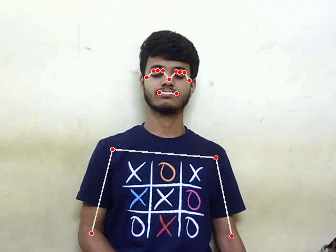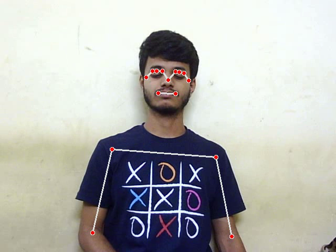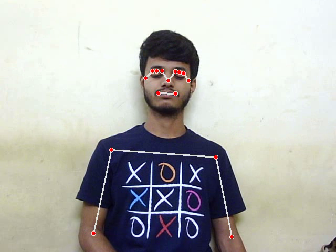your